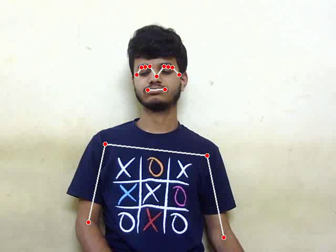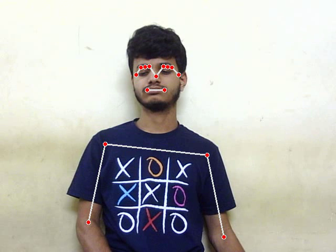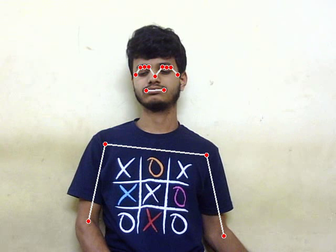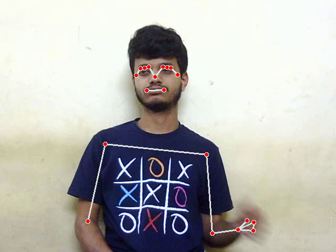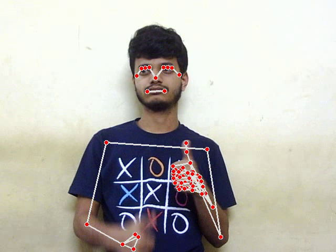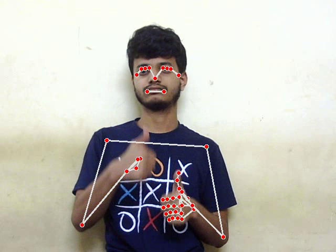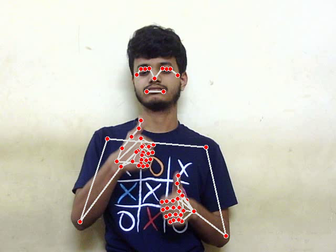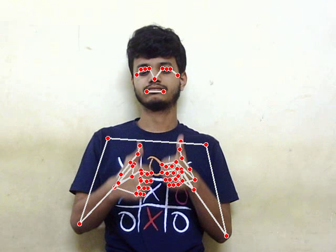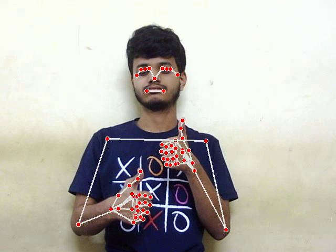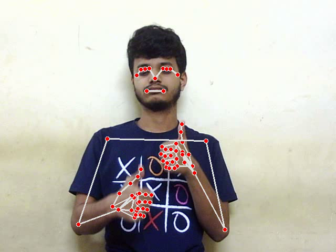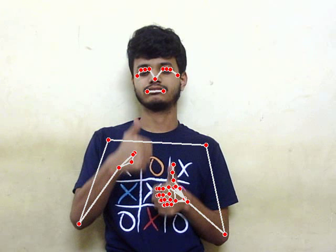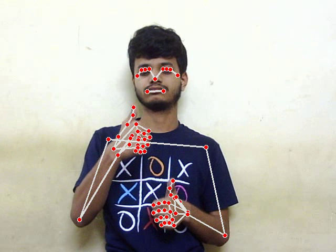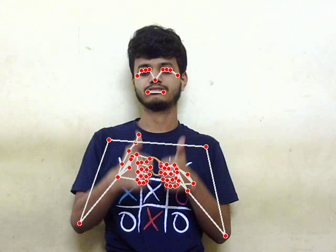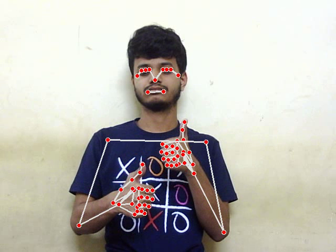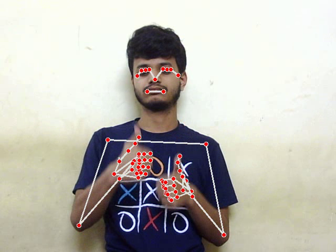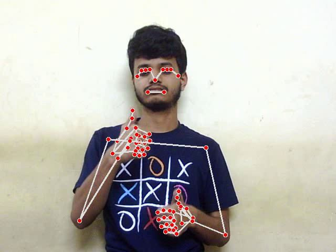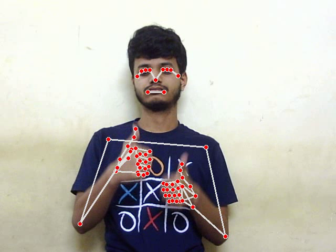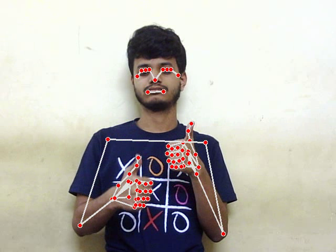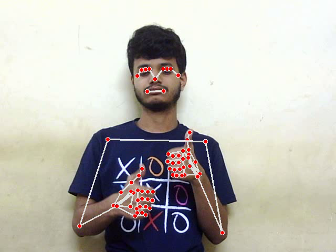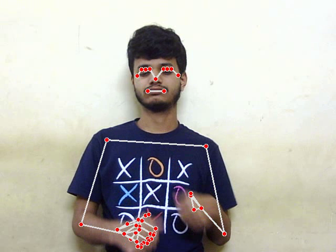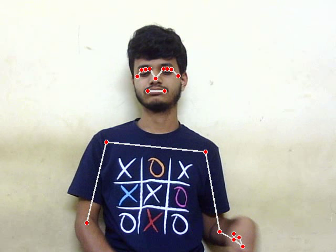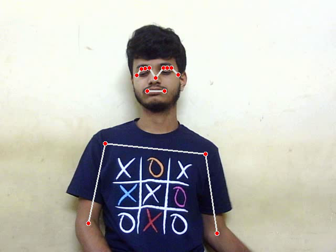which